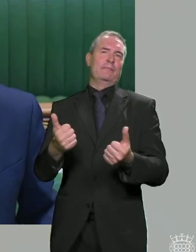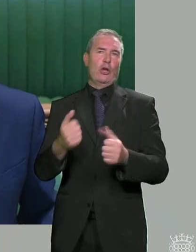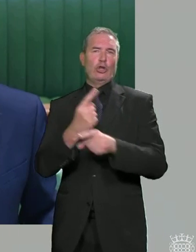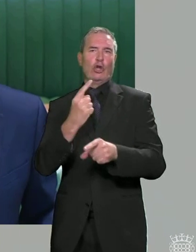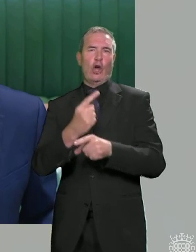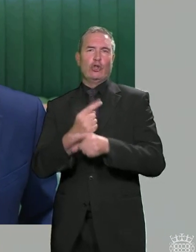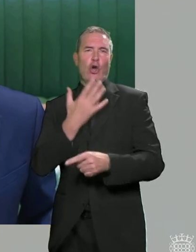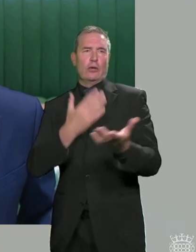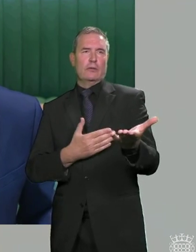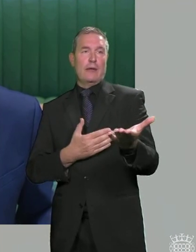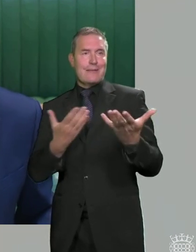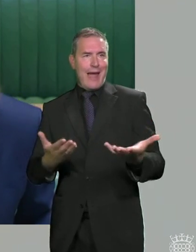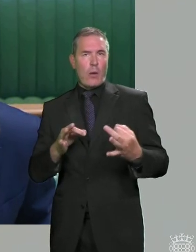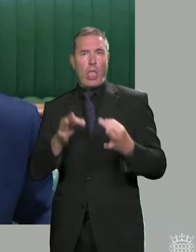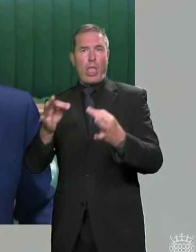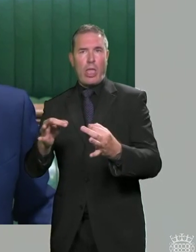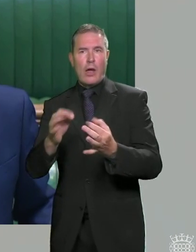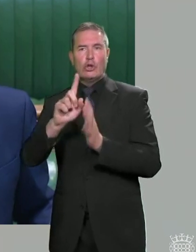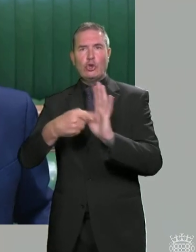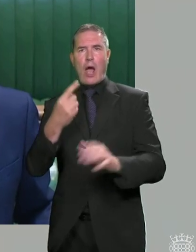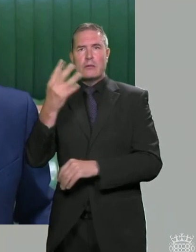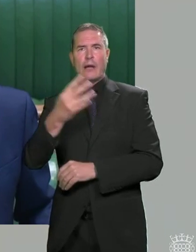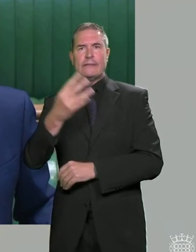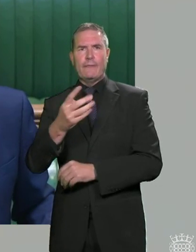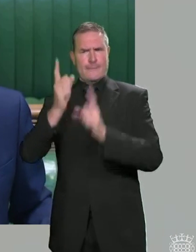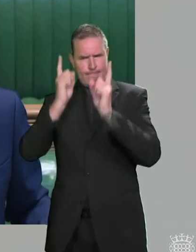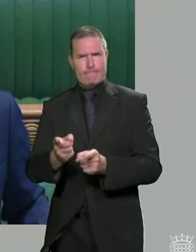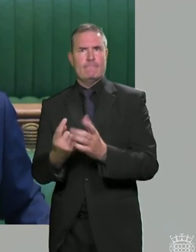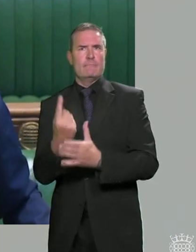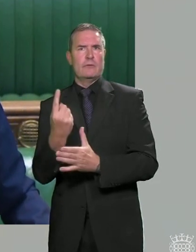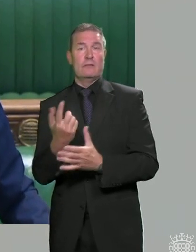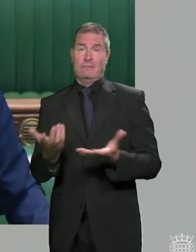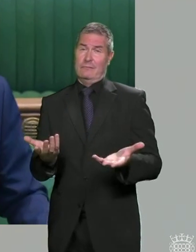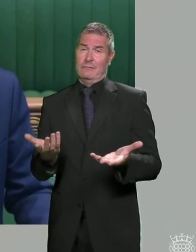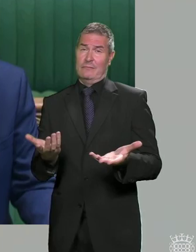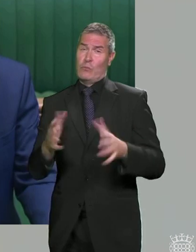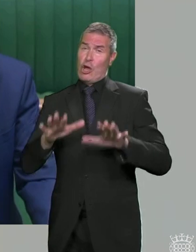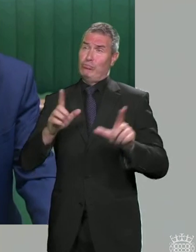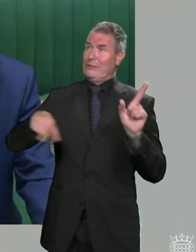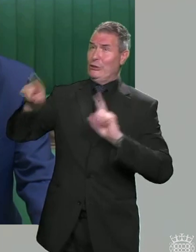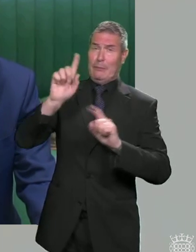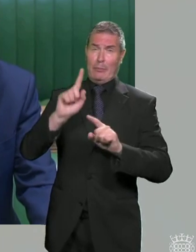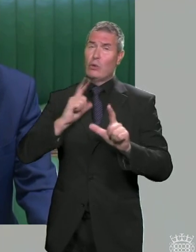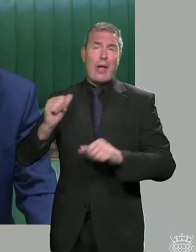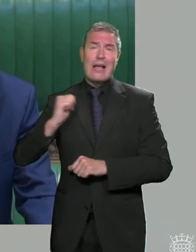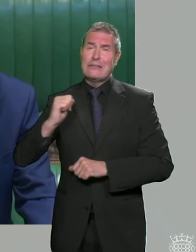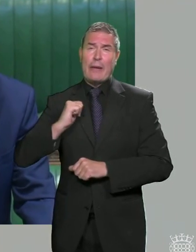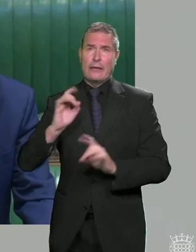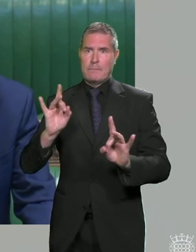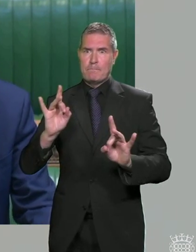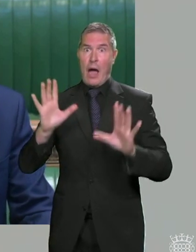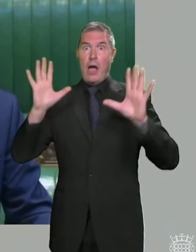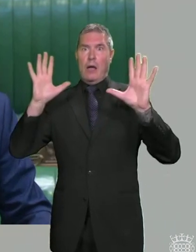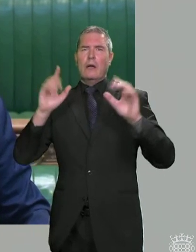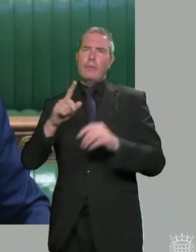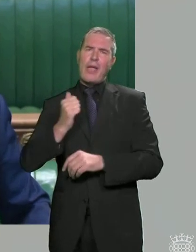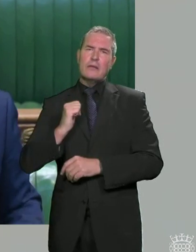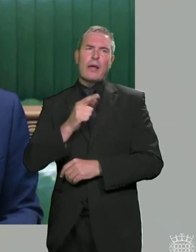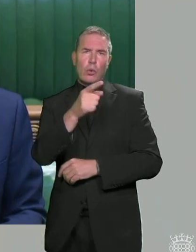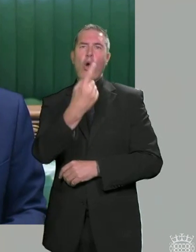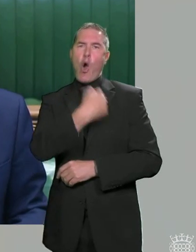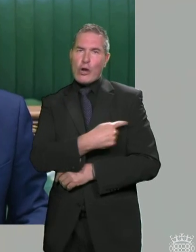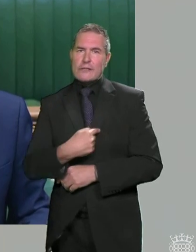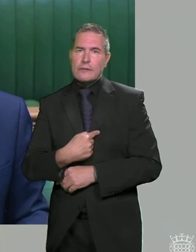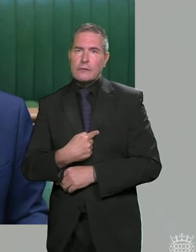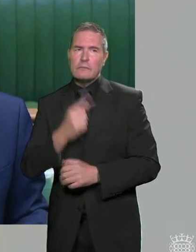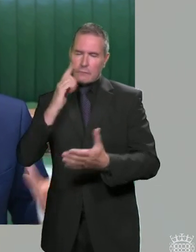Now we are told that 19 July is terminus day. The British people do not expect miracles, but they do expect basic competence and honesty.